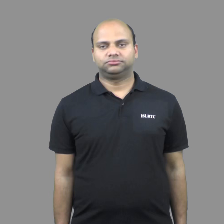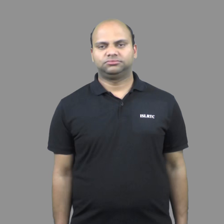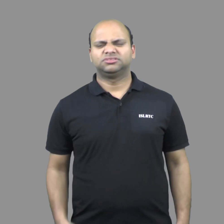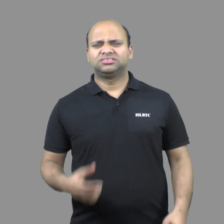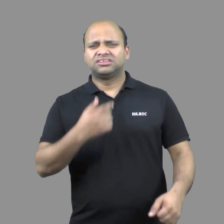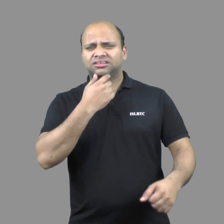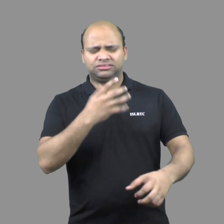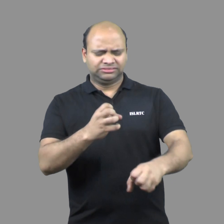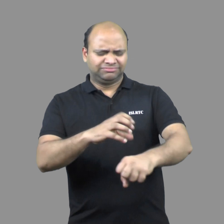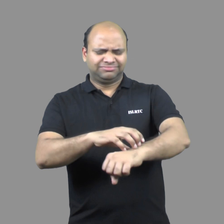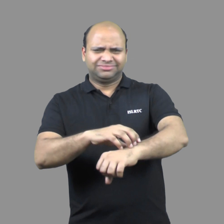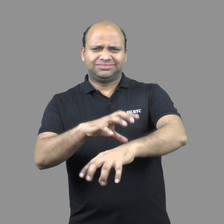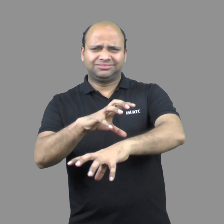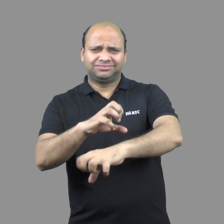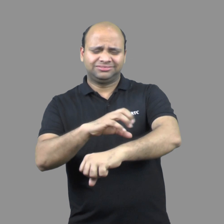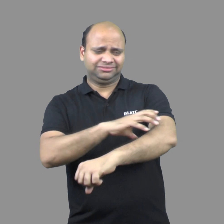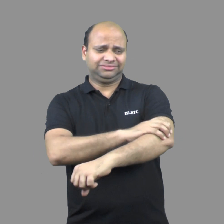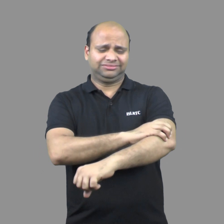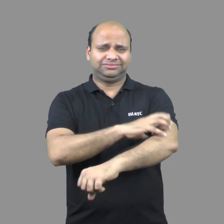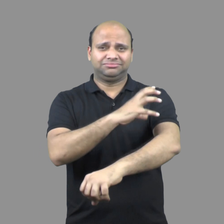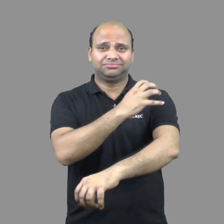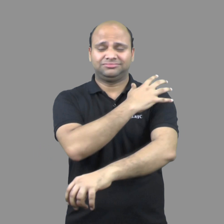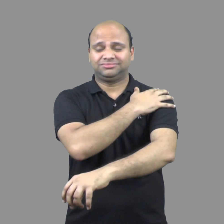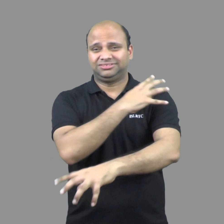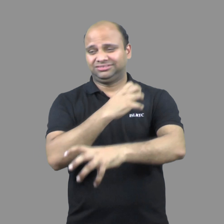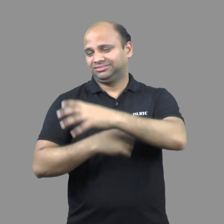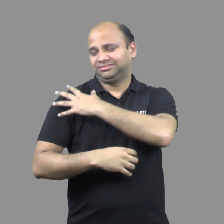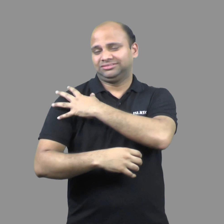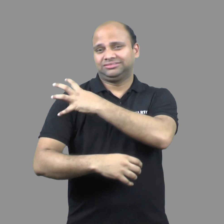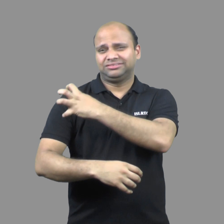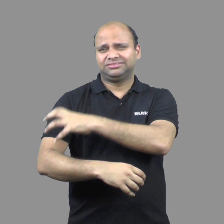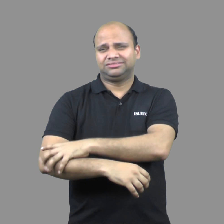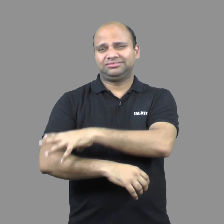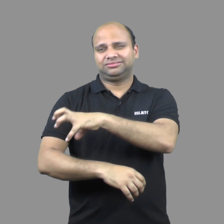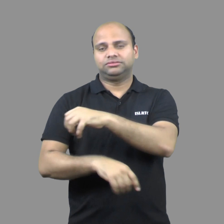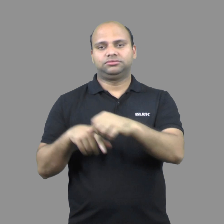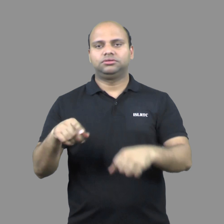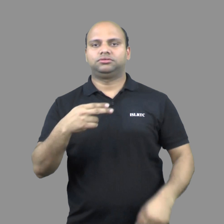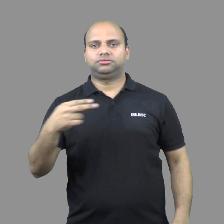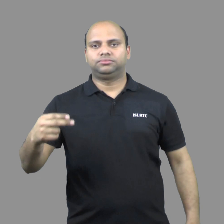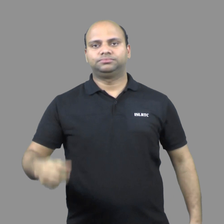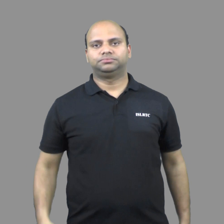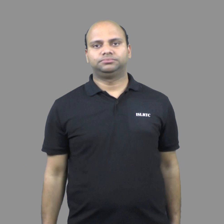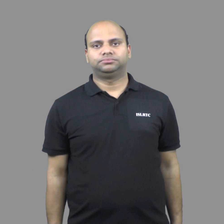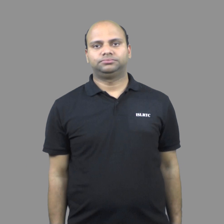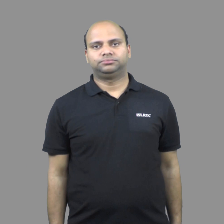Osteoarthrirtis